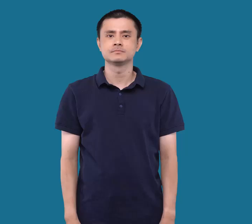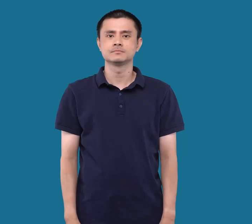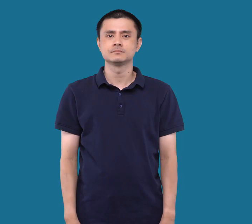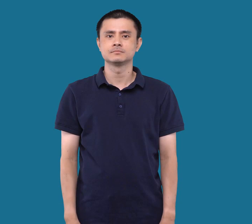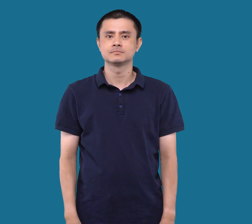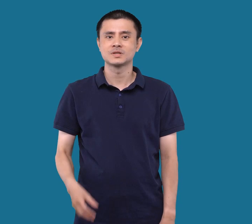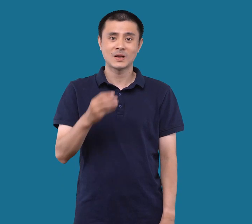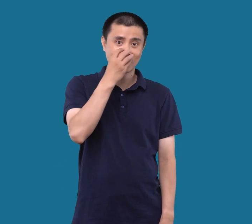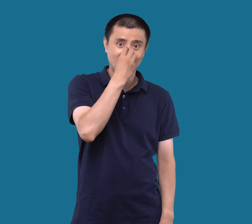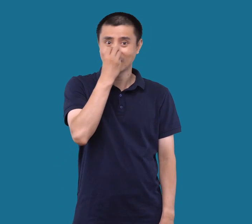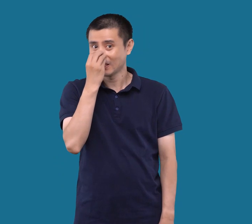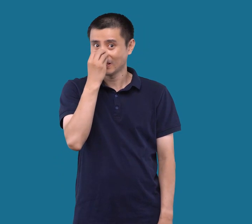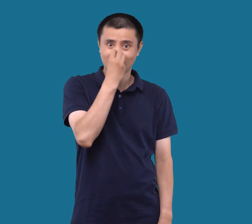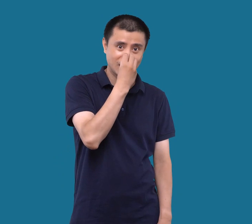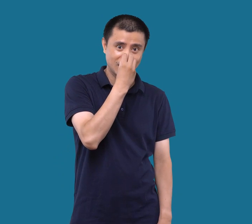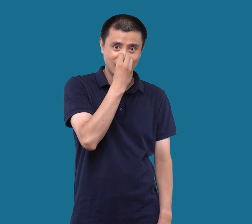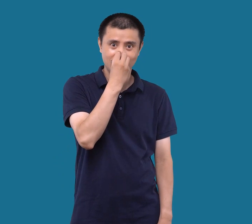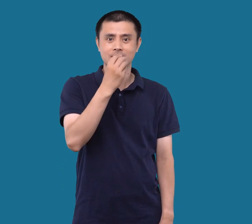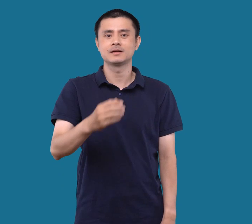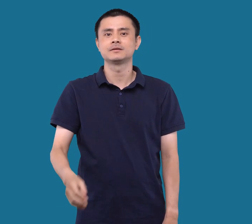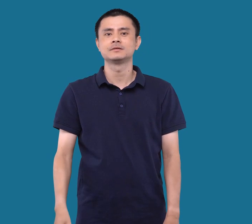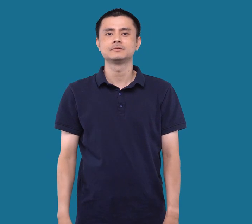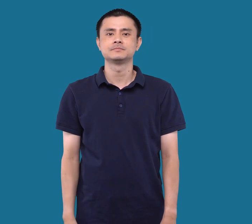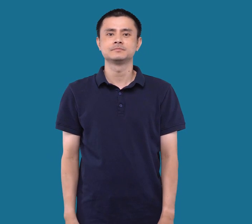chú hề